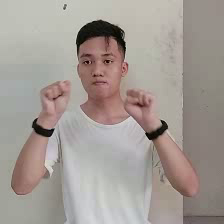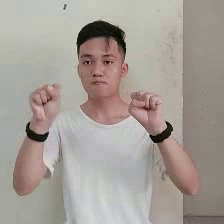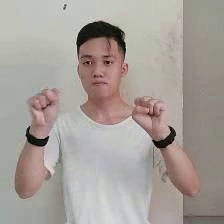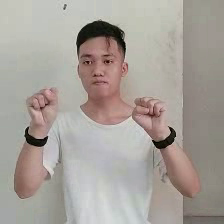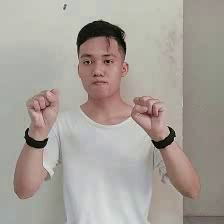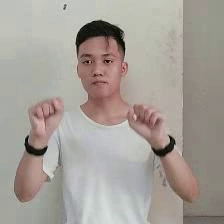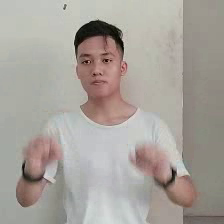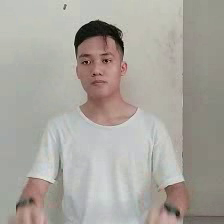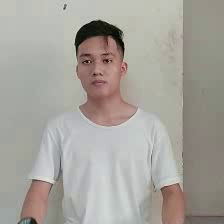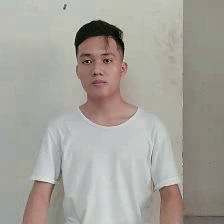Thăm